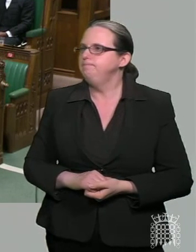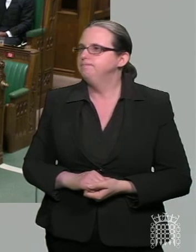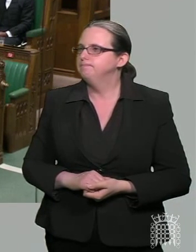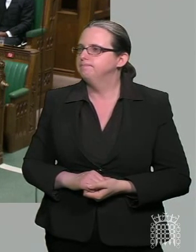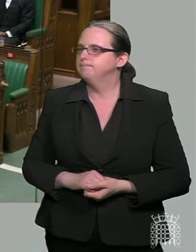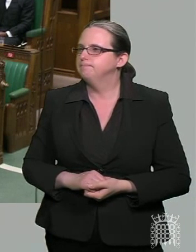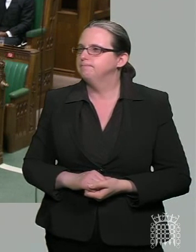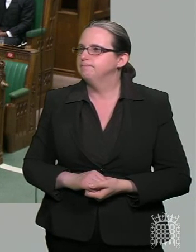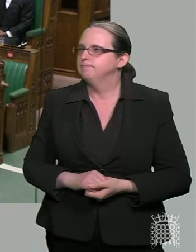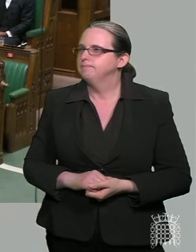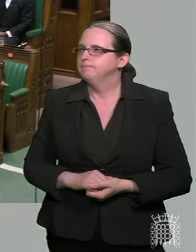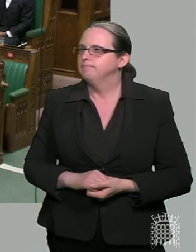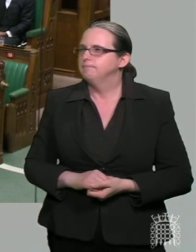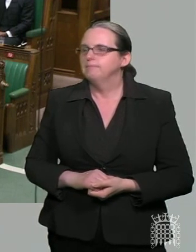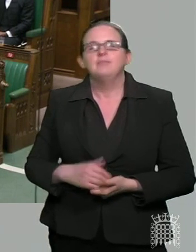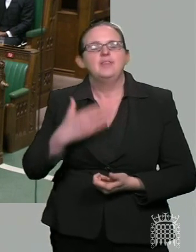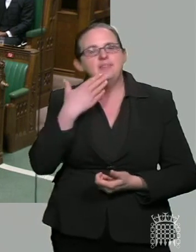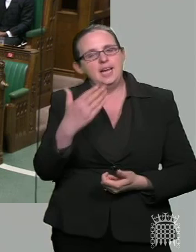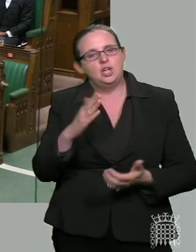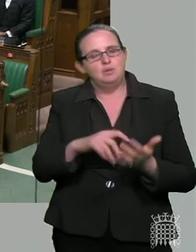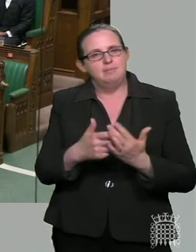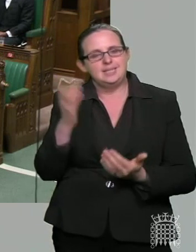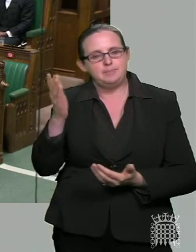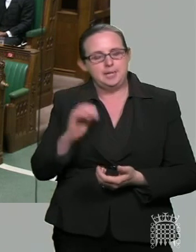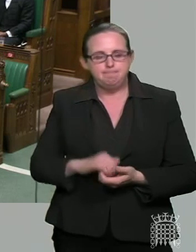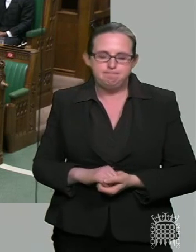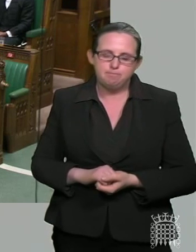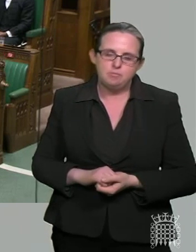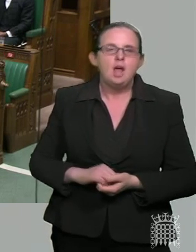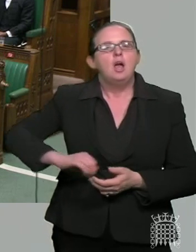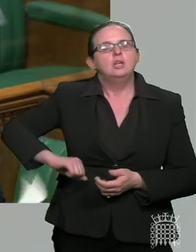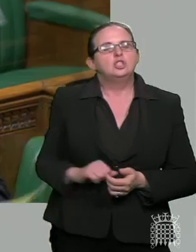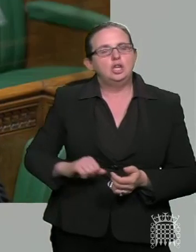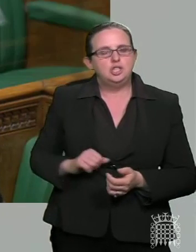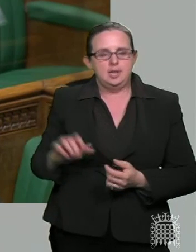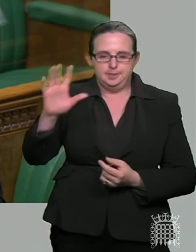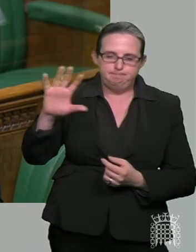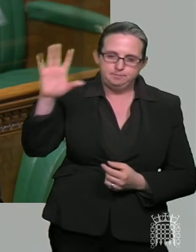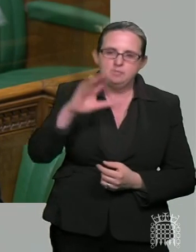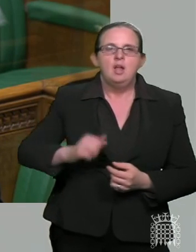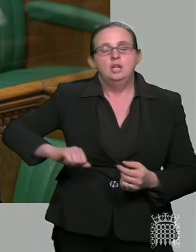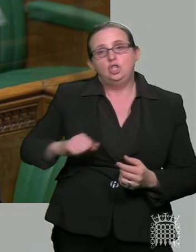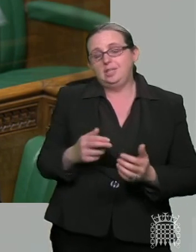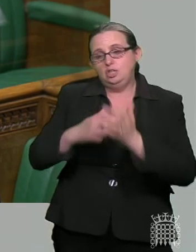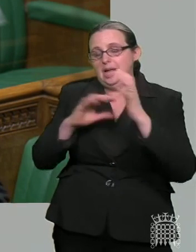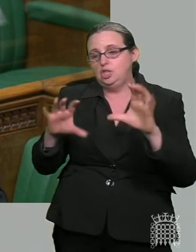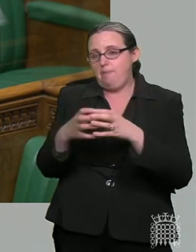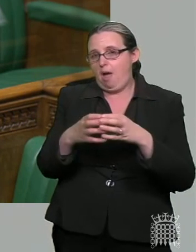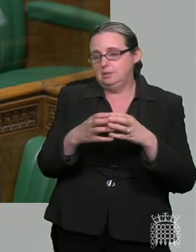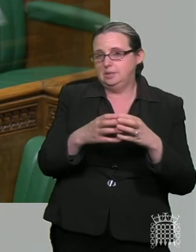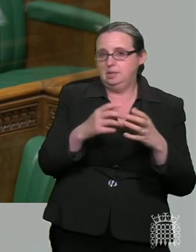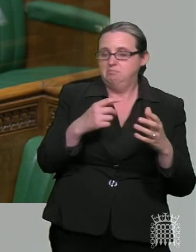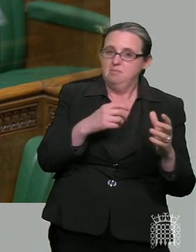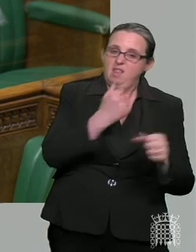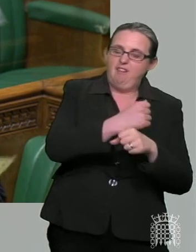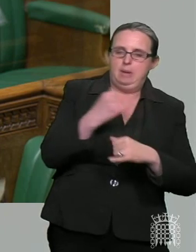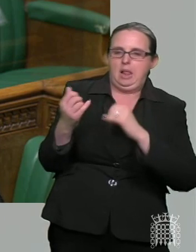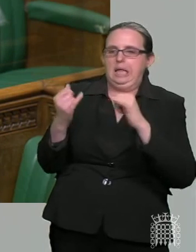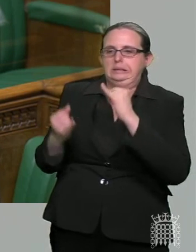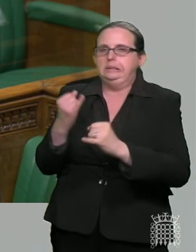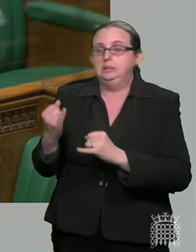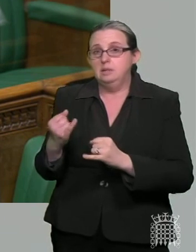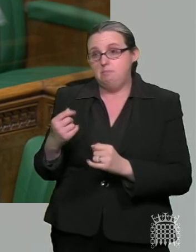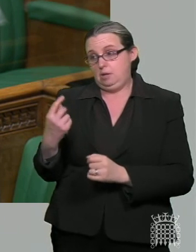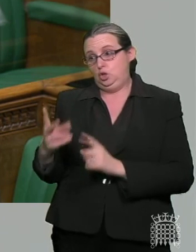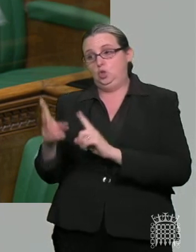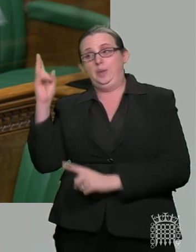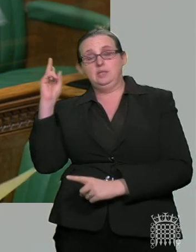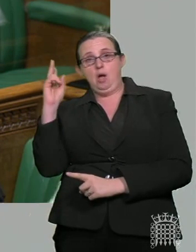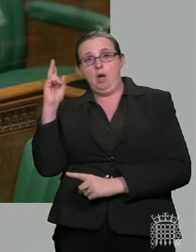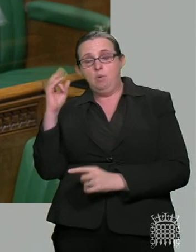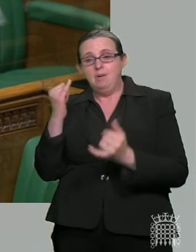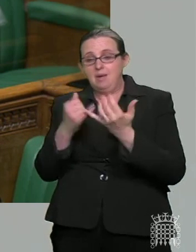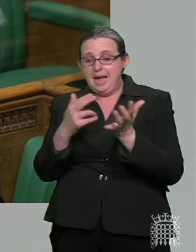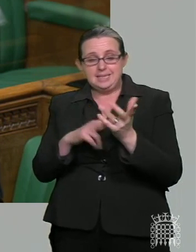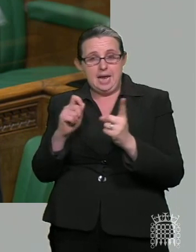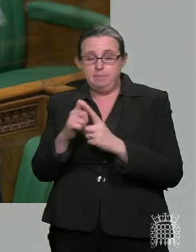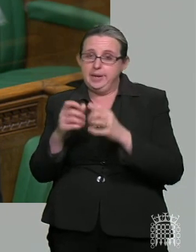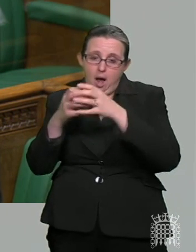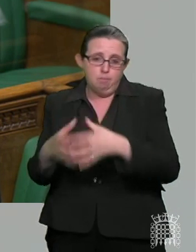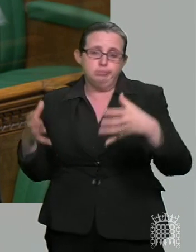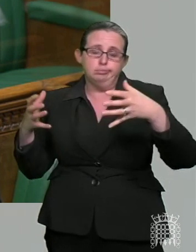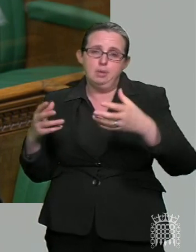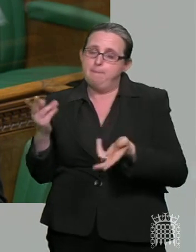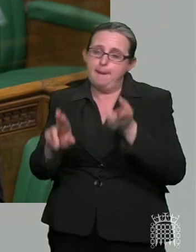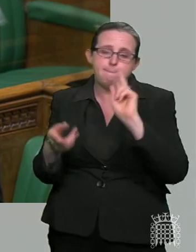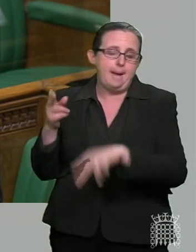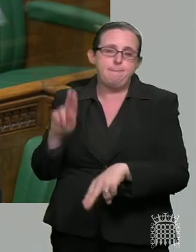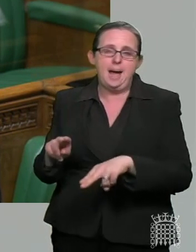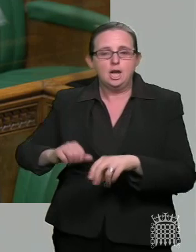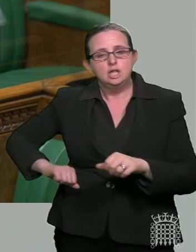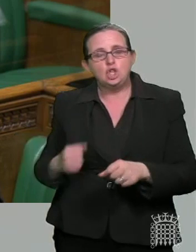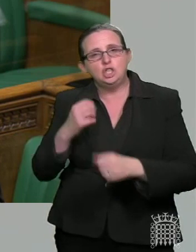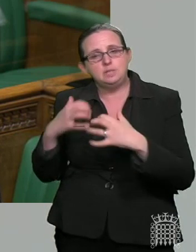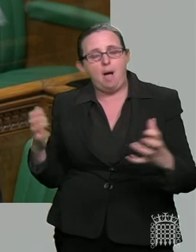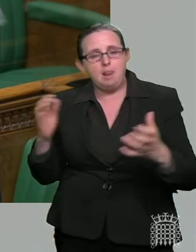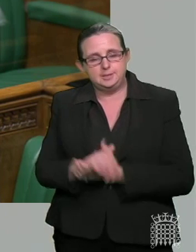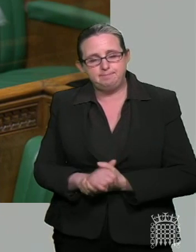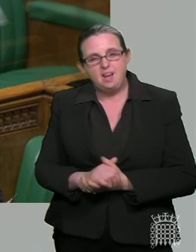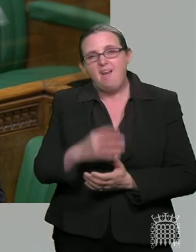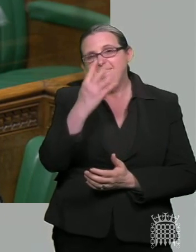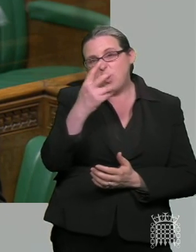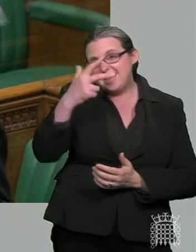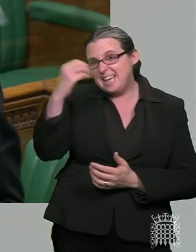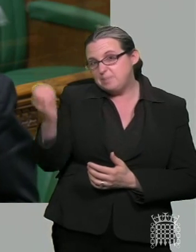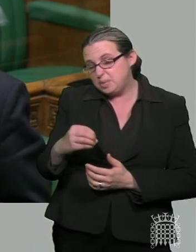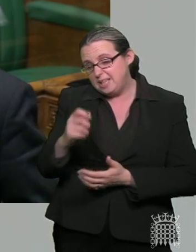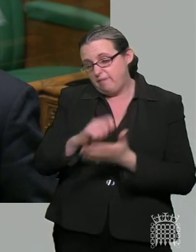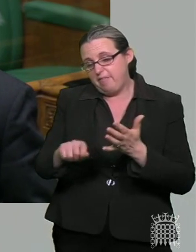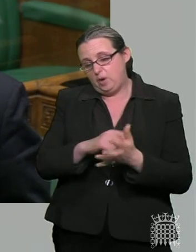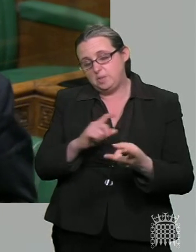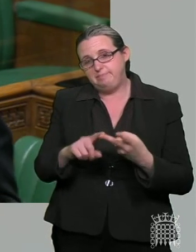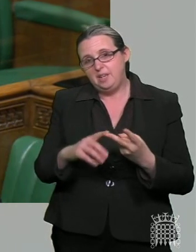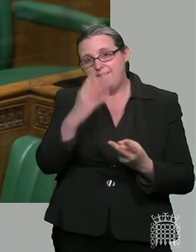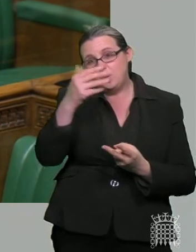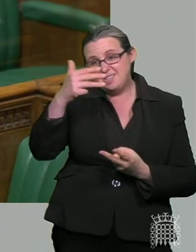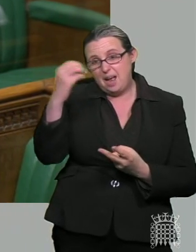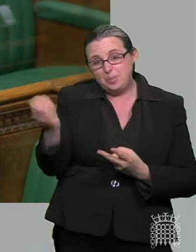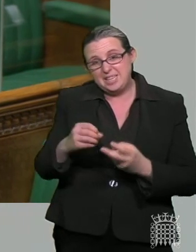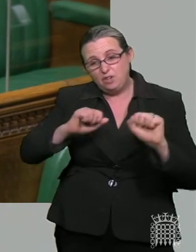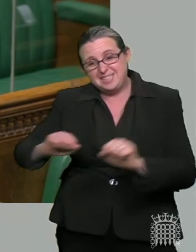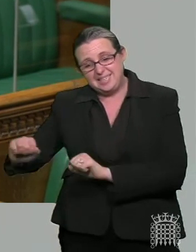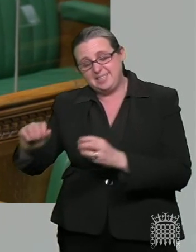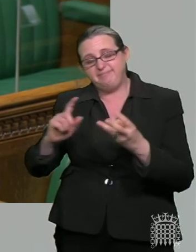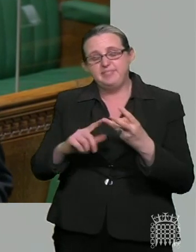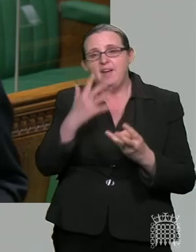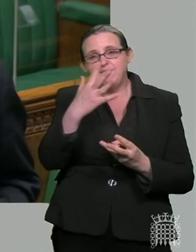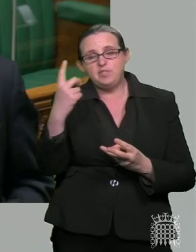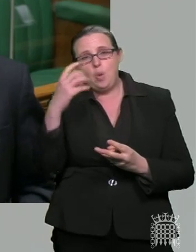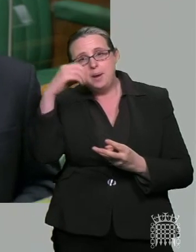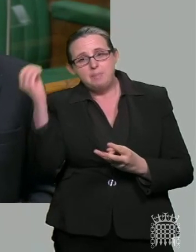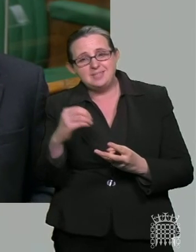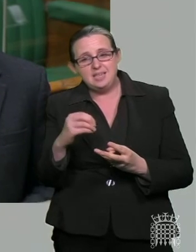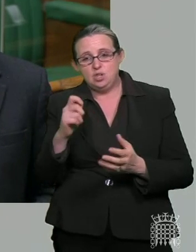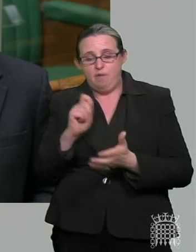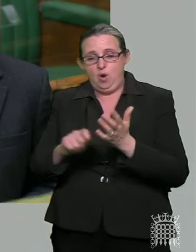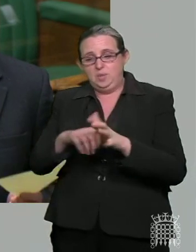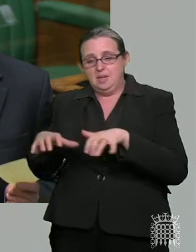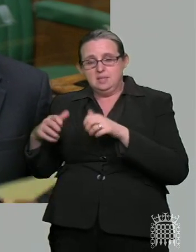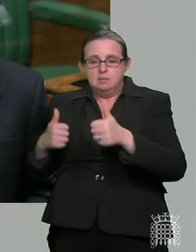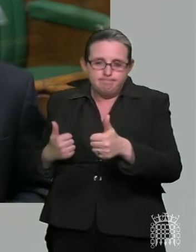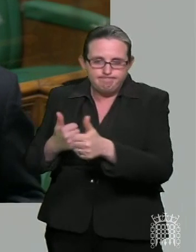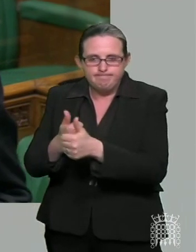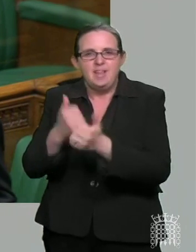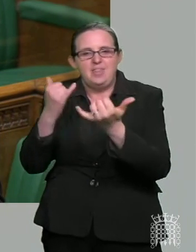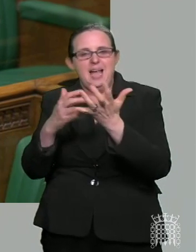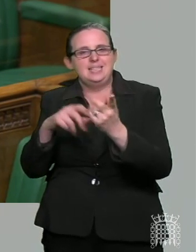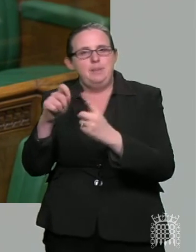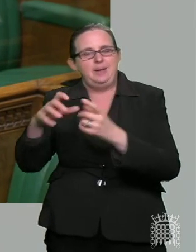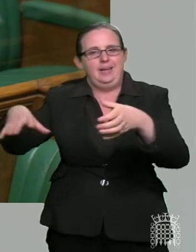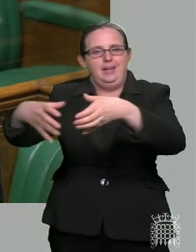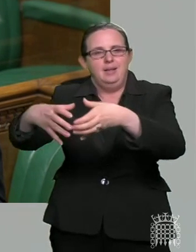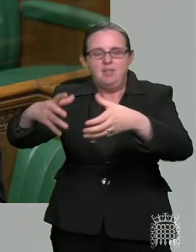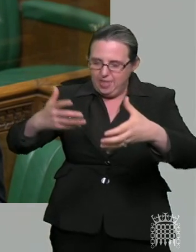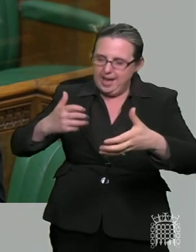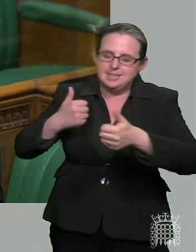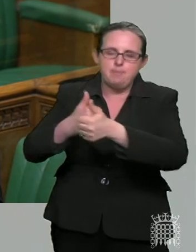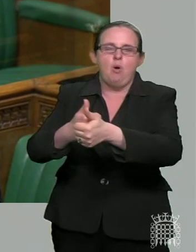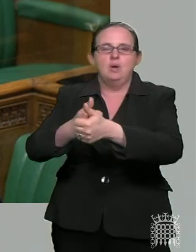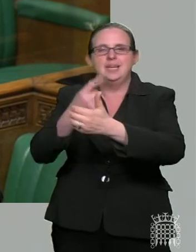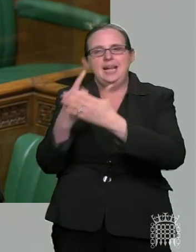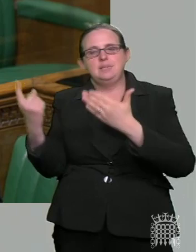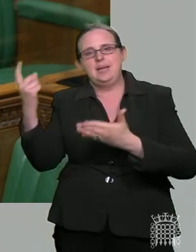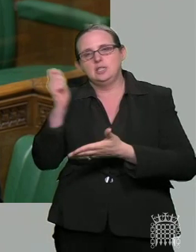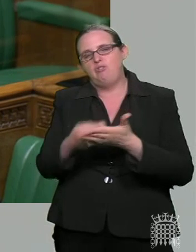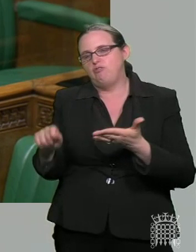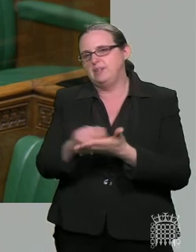Despite the opprobrium that the Prime Minister always seems to seek to heap upon the Scottish National party, at the Scottish elections two weeks ago, the SNP was returned to government with twice the number of MSPs as its nearest rivals, the Scottish Conservatives, securing 48% of the vote and 49% of the seats in the proportional system, with 51% of voters backing parties that support an independence referendum in the current term.